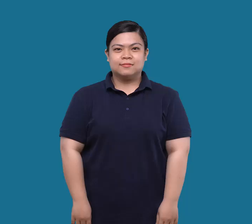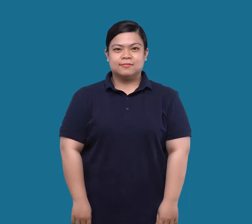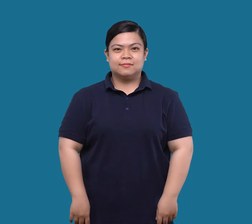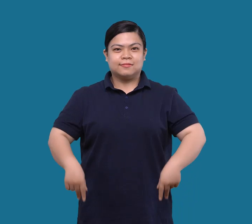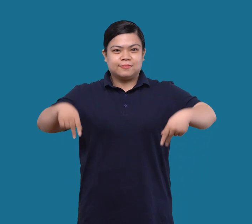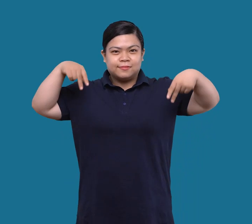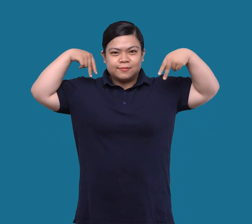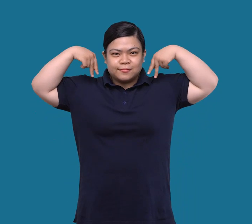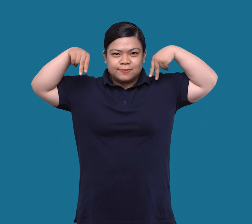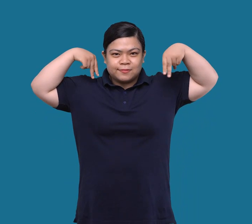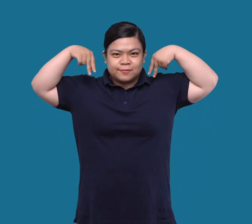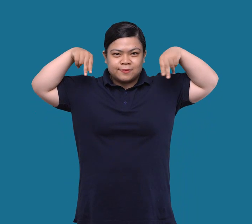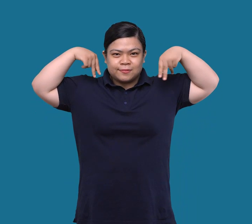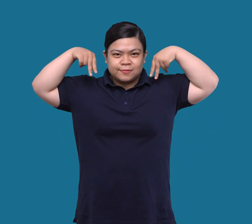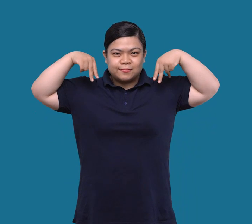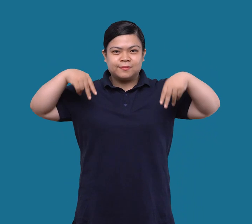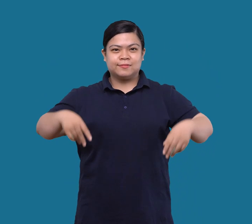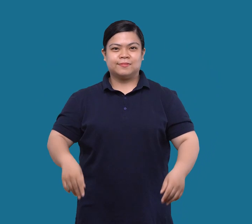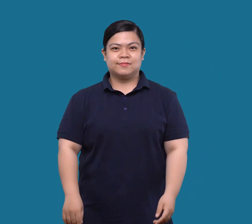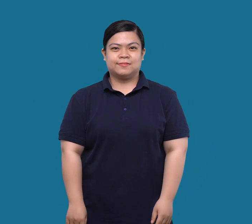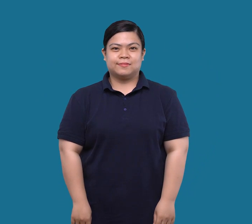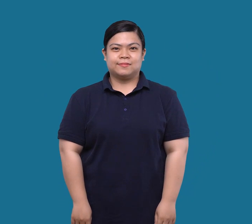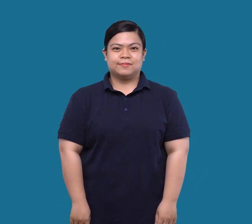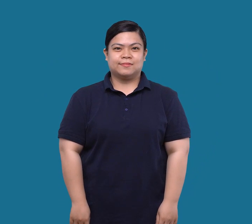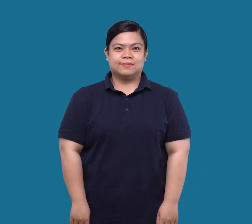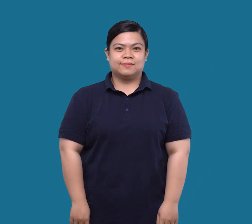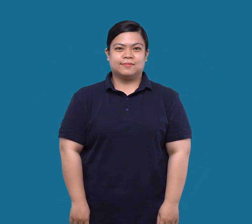dân tộc Chăm